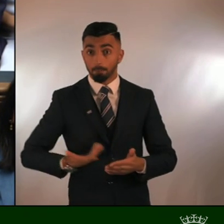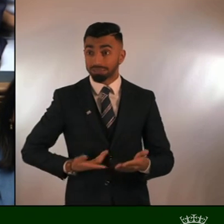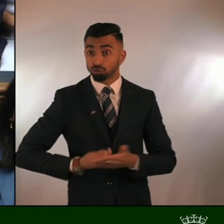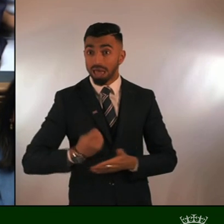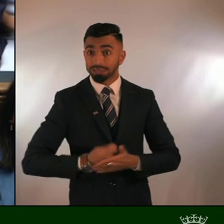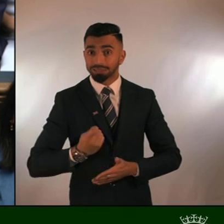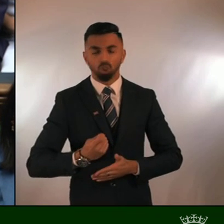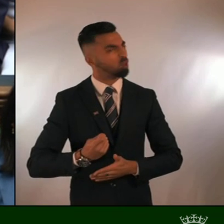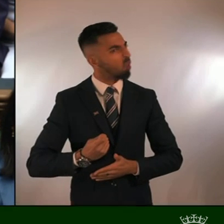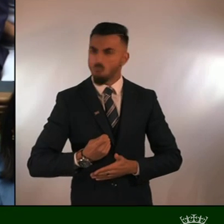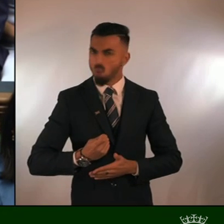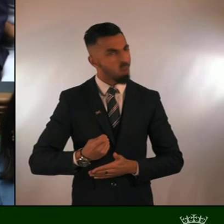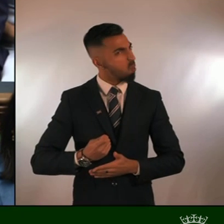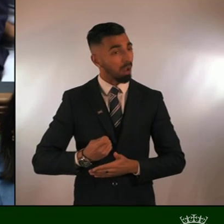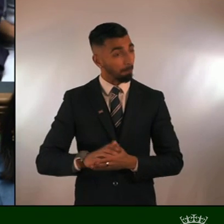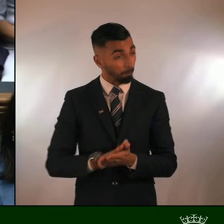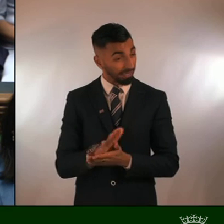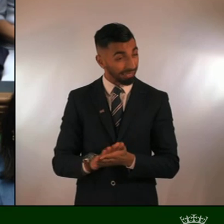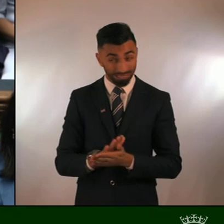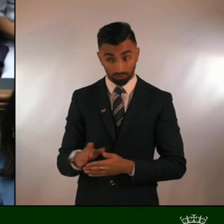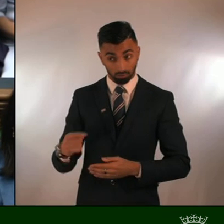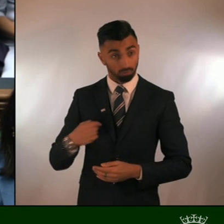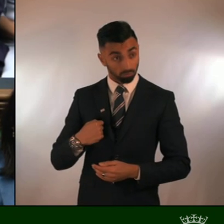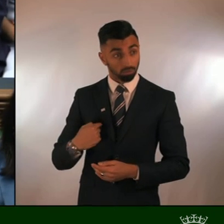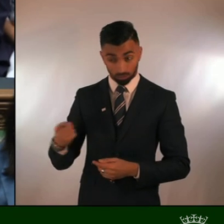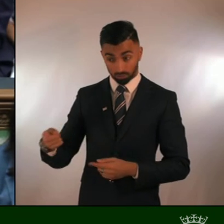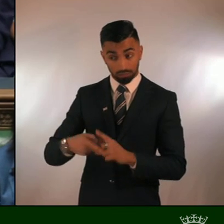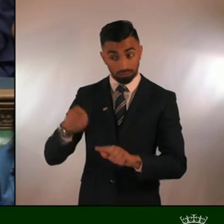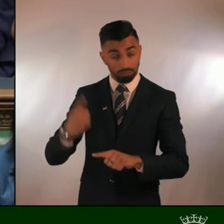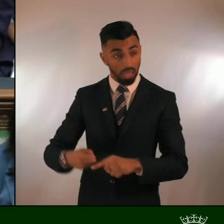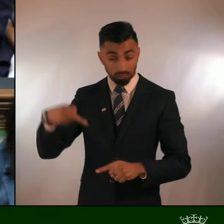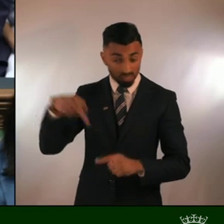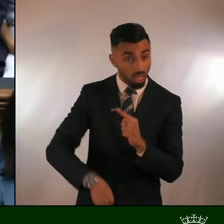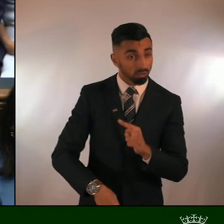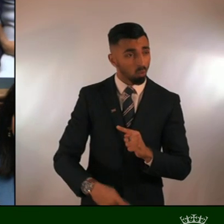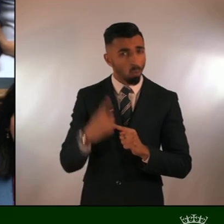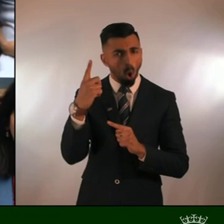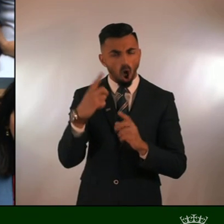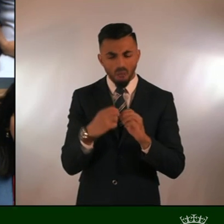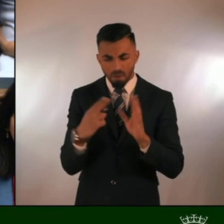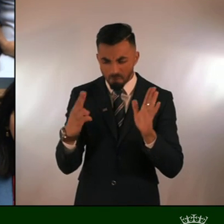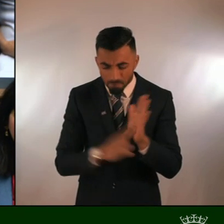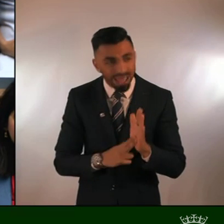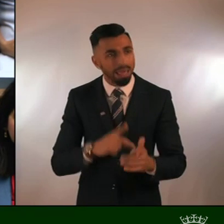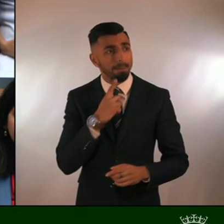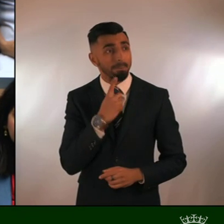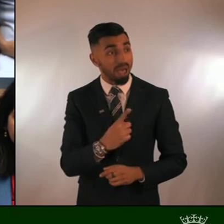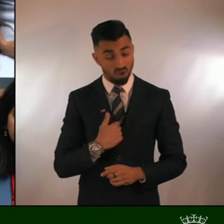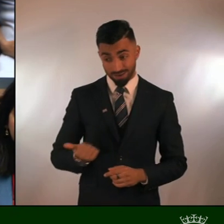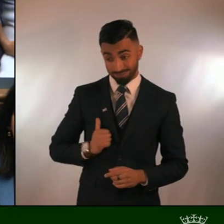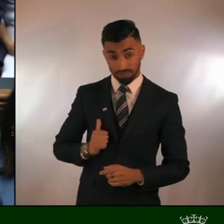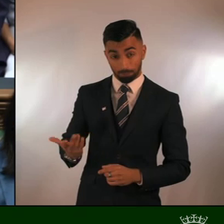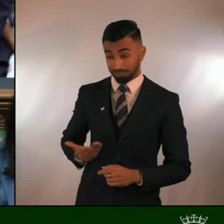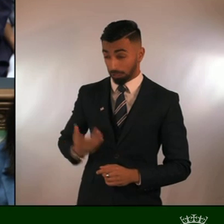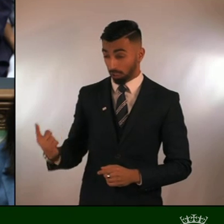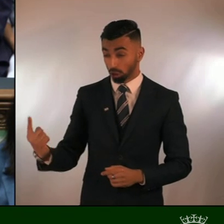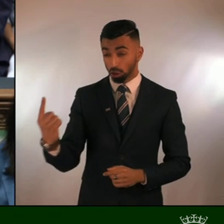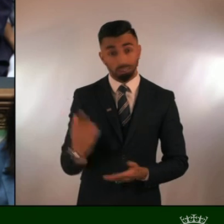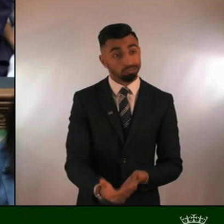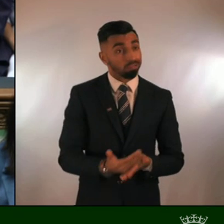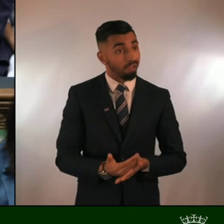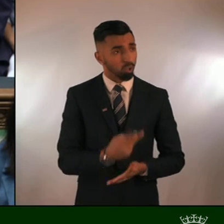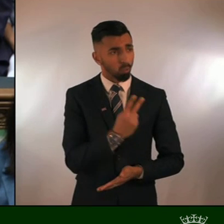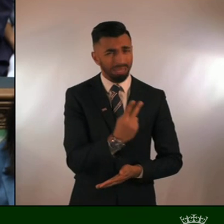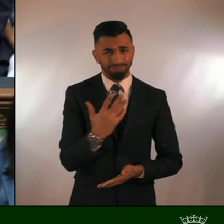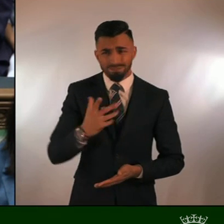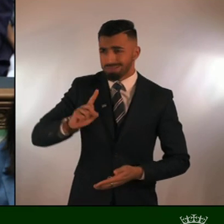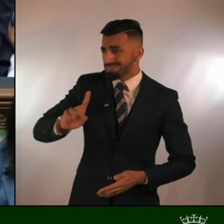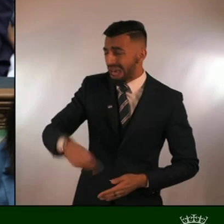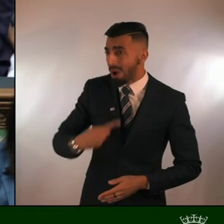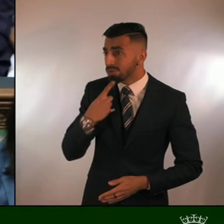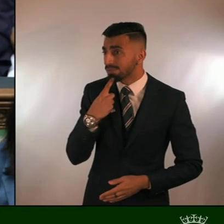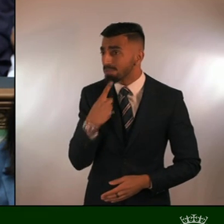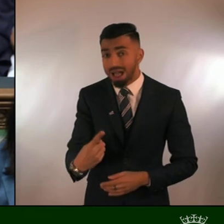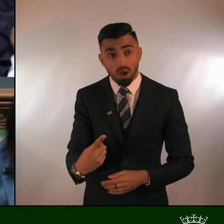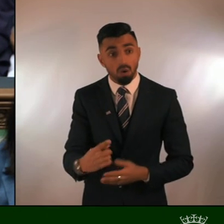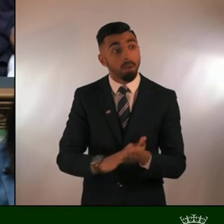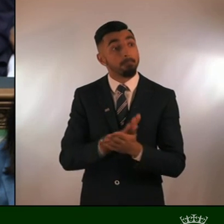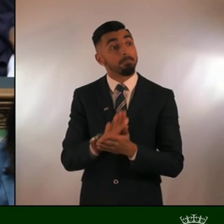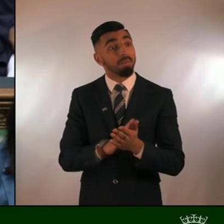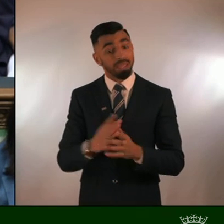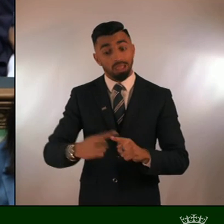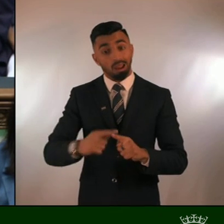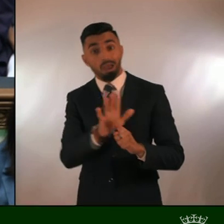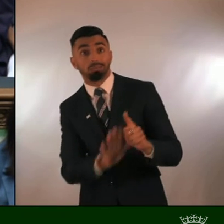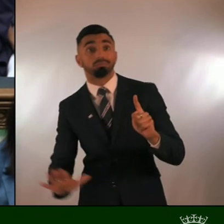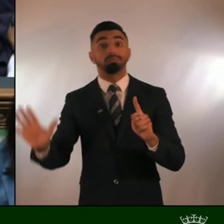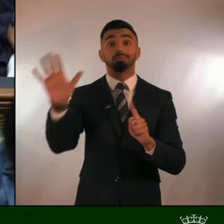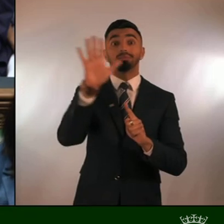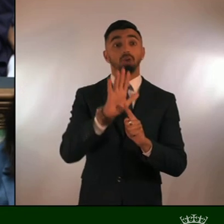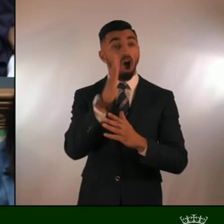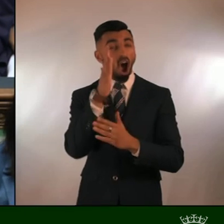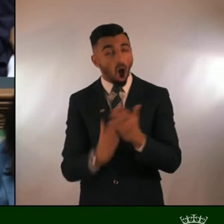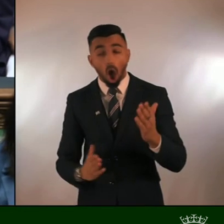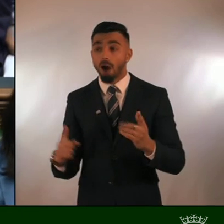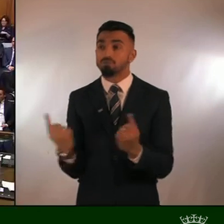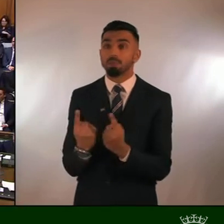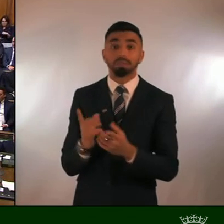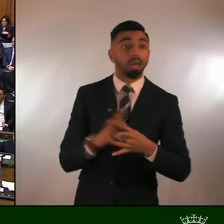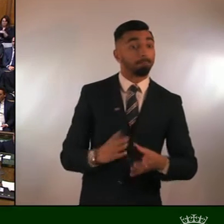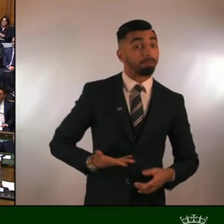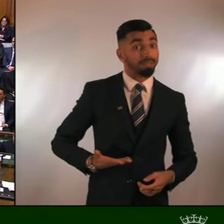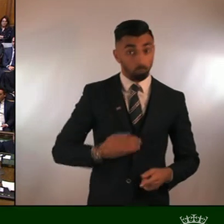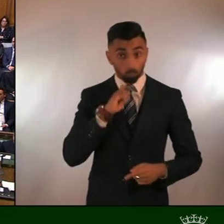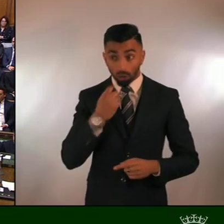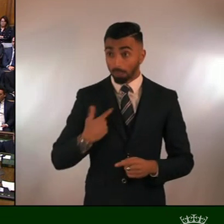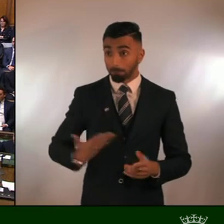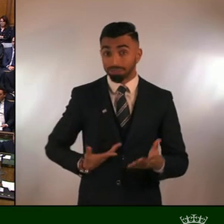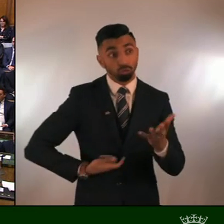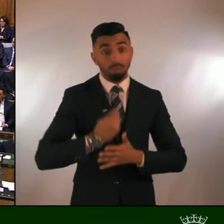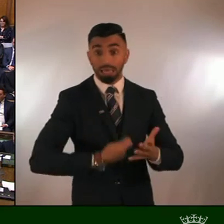That is a tax cut worth £1 billion, saving each business up to £25,000, and it means that, over the next 12 months, nearly half of all business properties in England will not pay a penny of business rates.